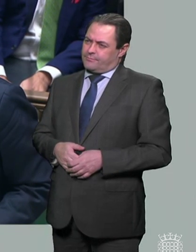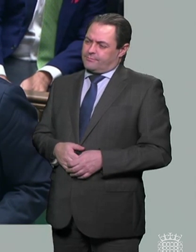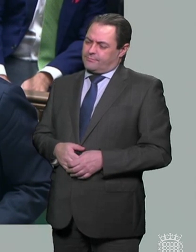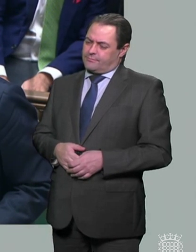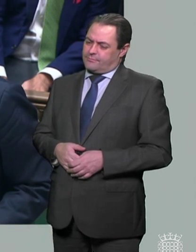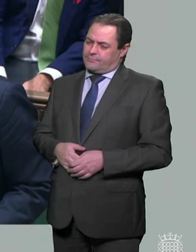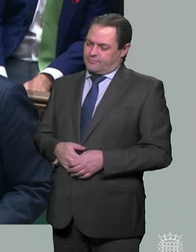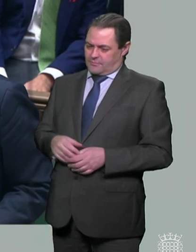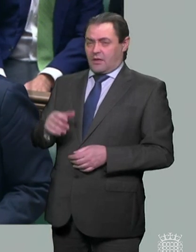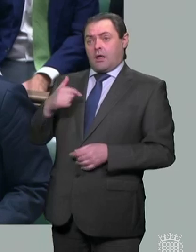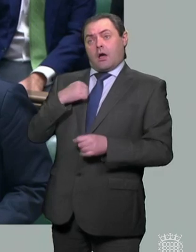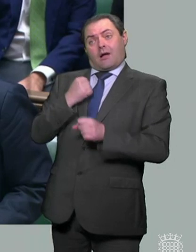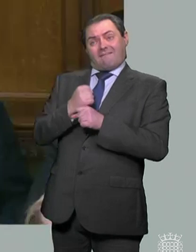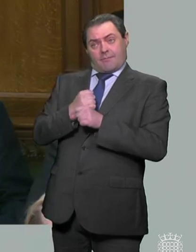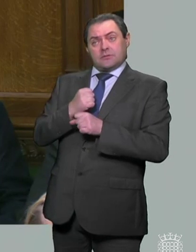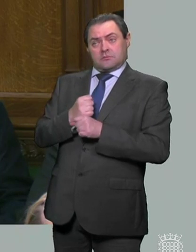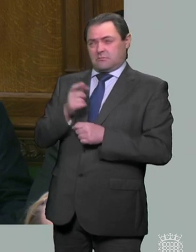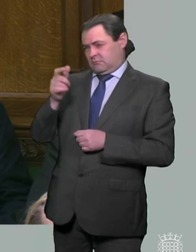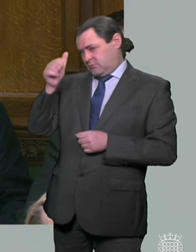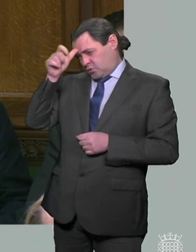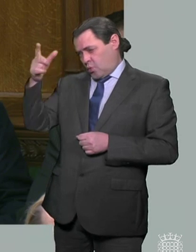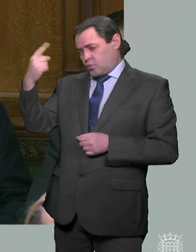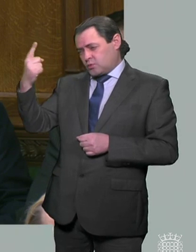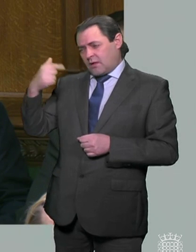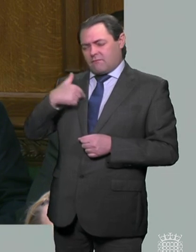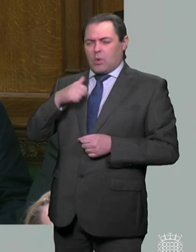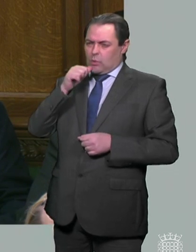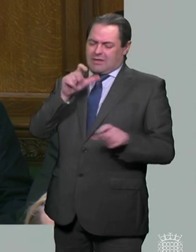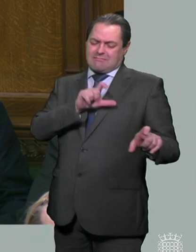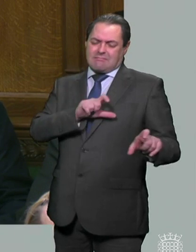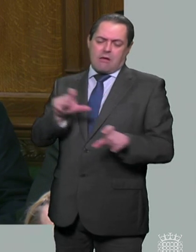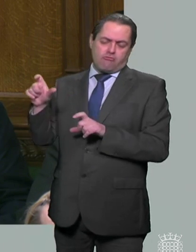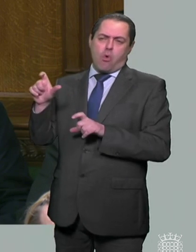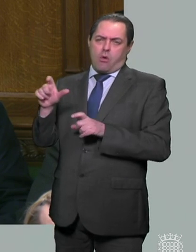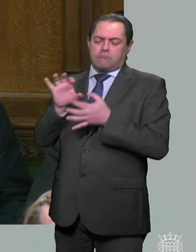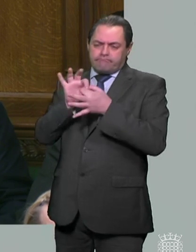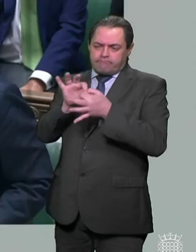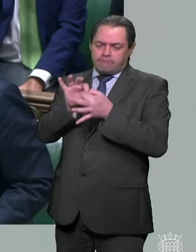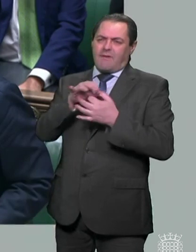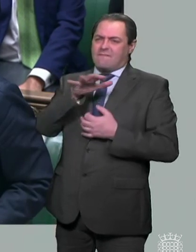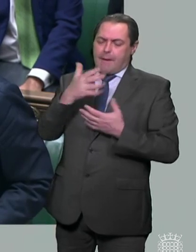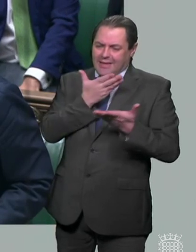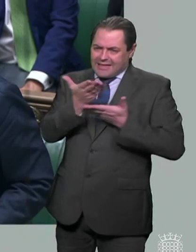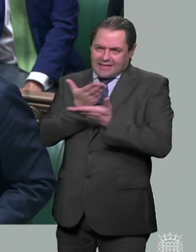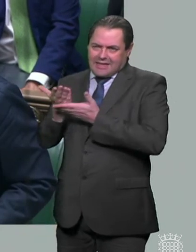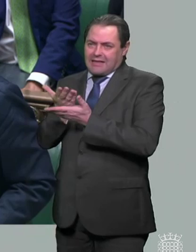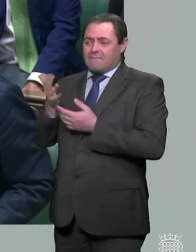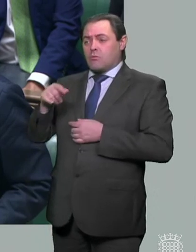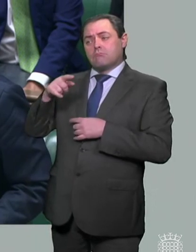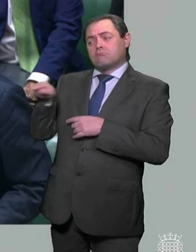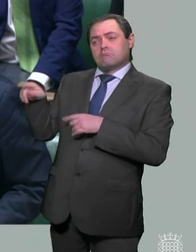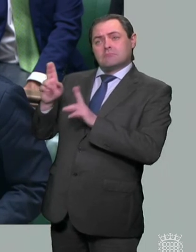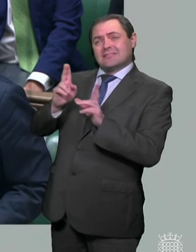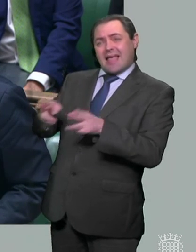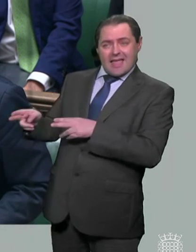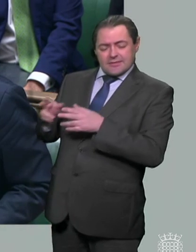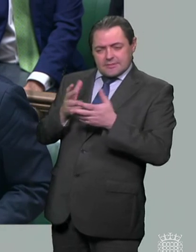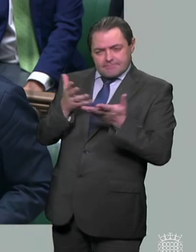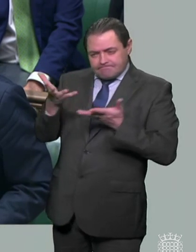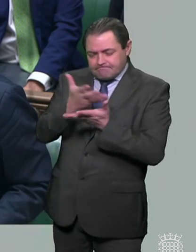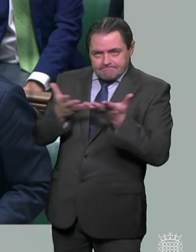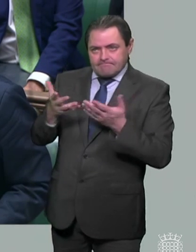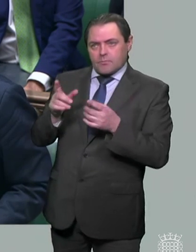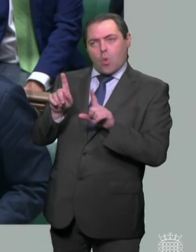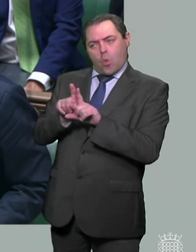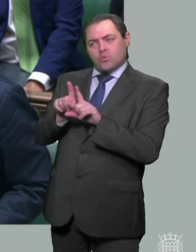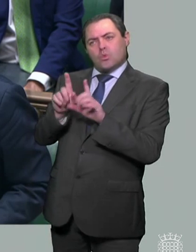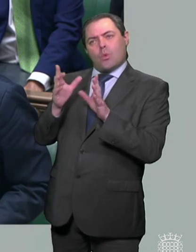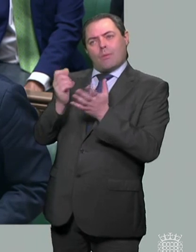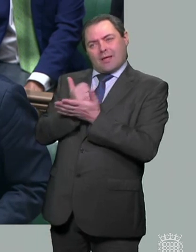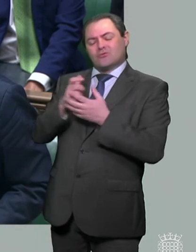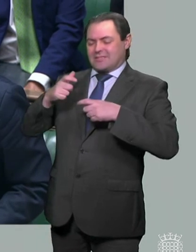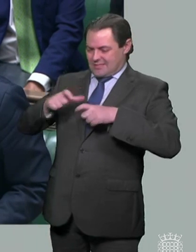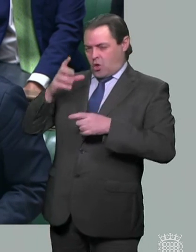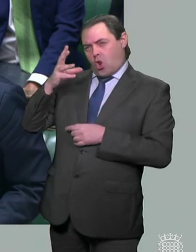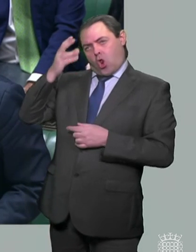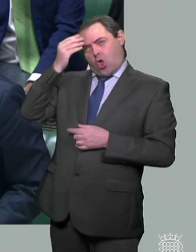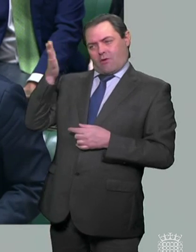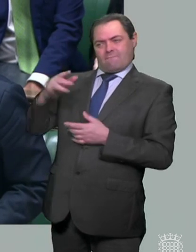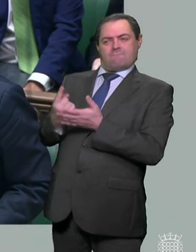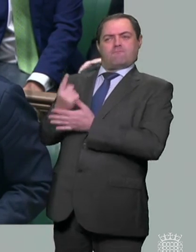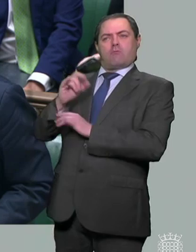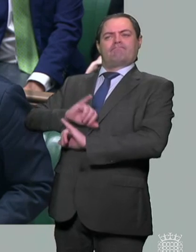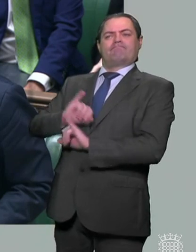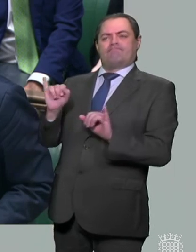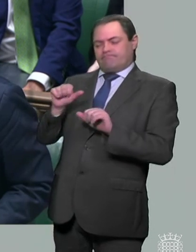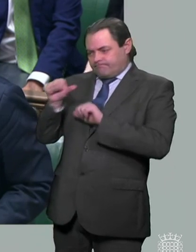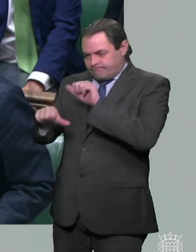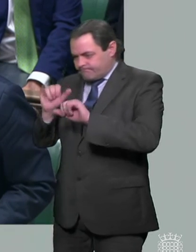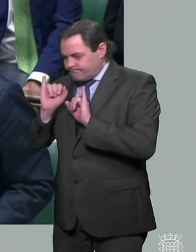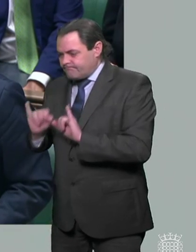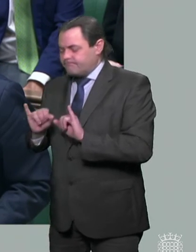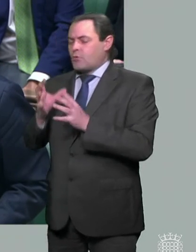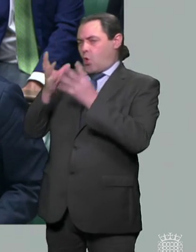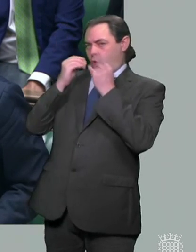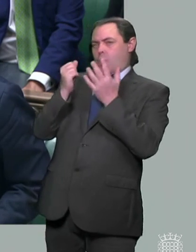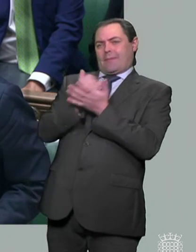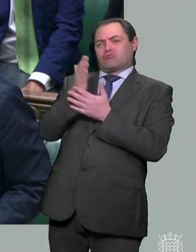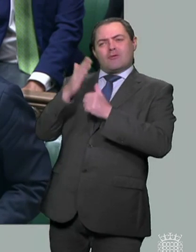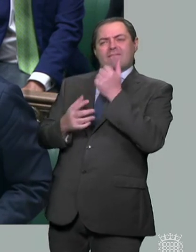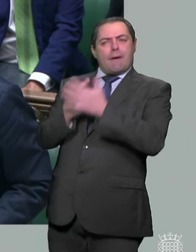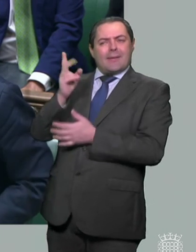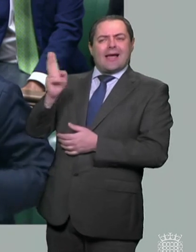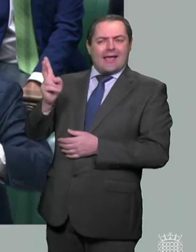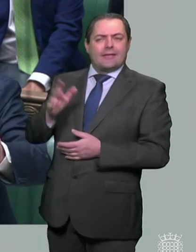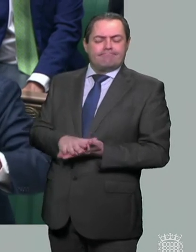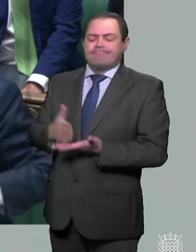The Government are committed, as he knows, to continuing engagement with the bereaved families, and to ensuring that the lessons from that tragedy continue to be properly learned and that the victims of Hillsborough are never forgotten.